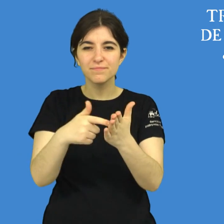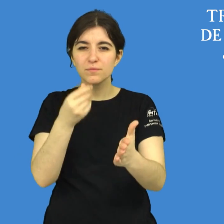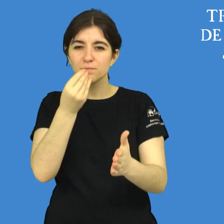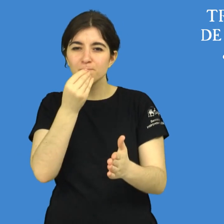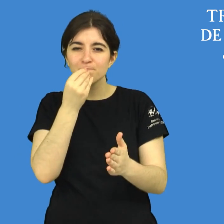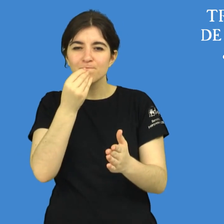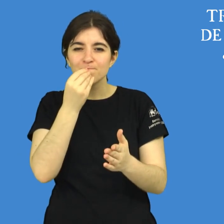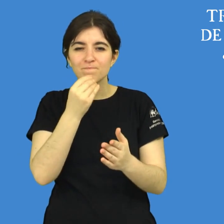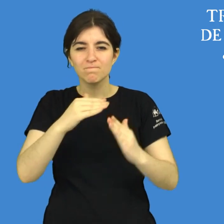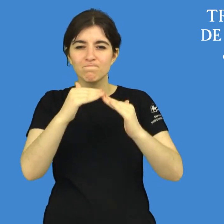comer